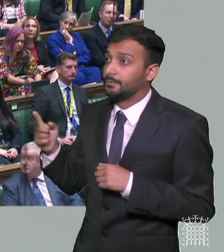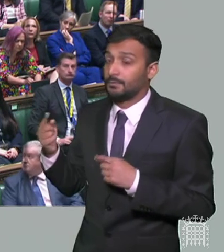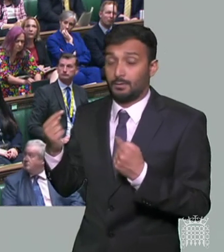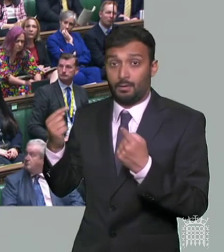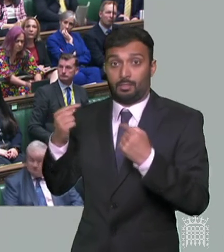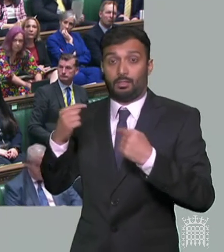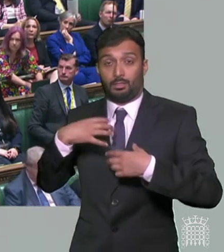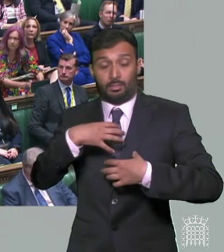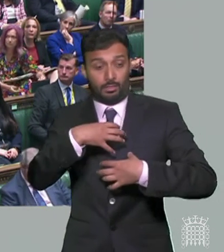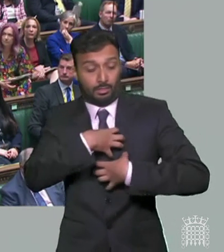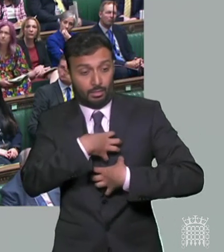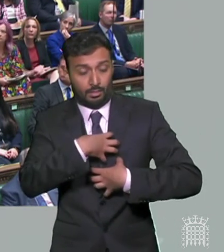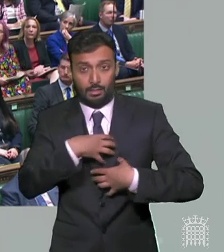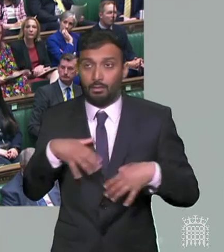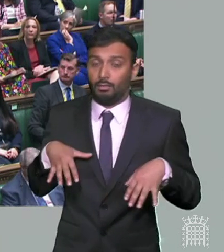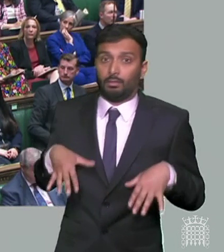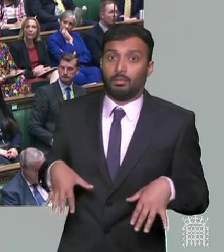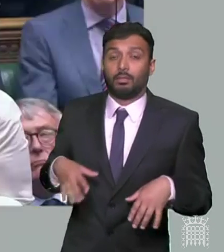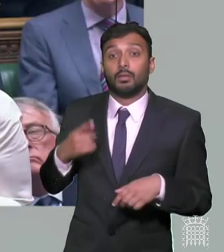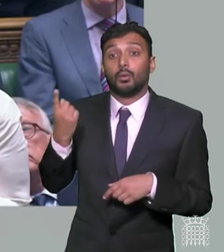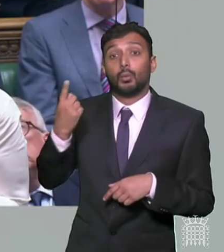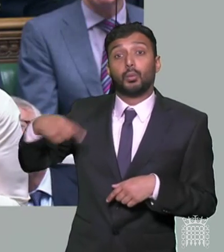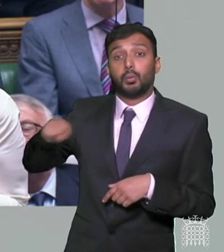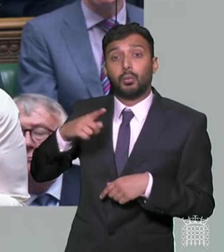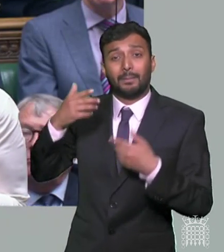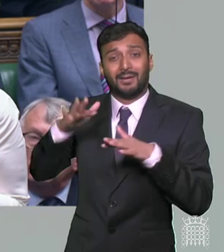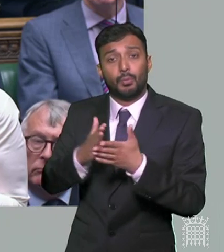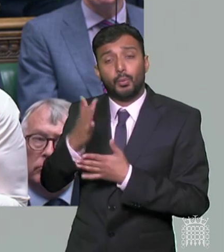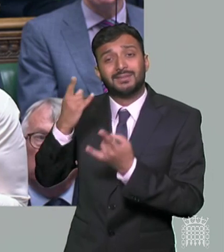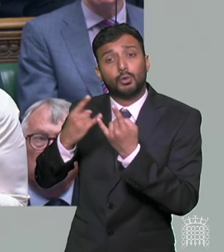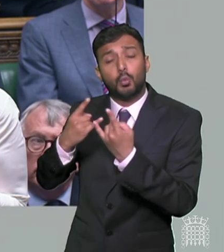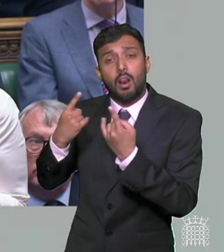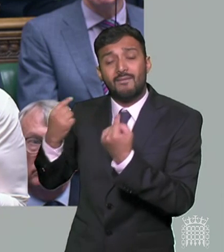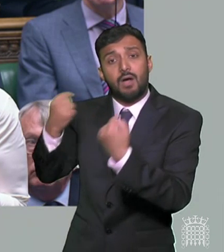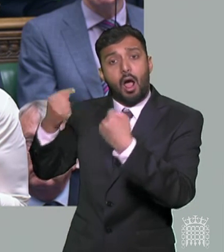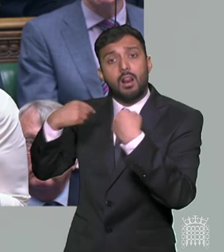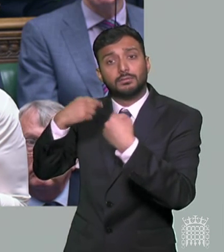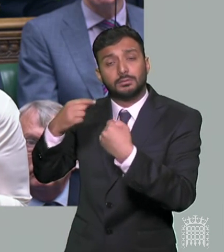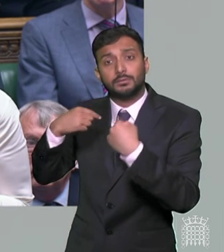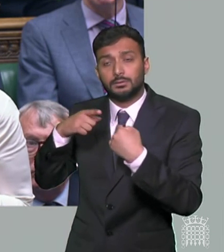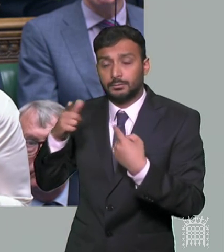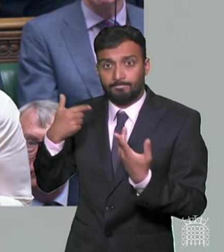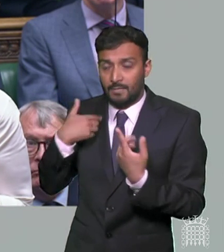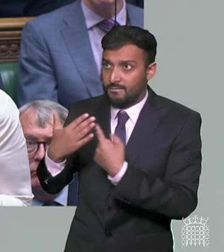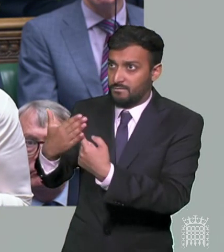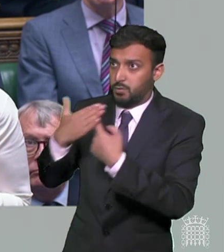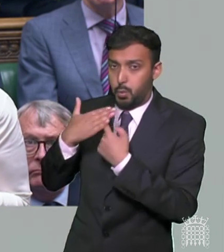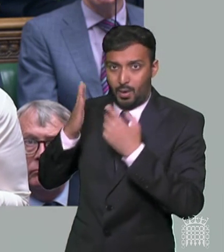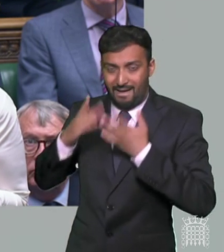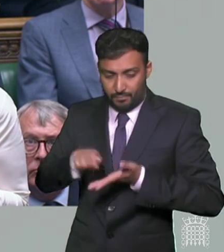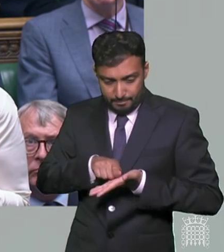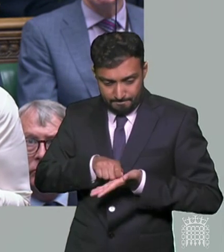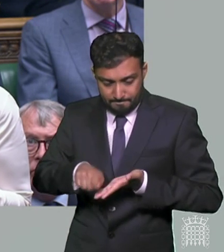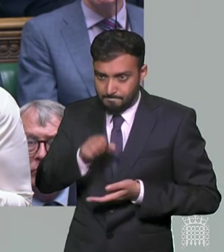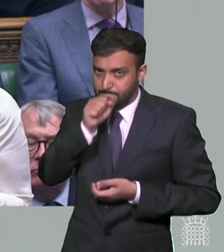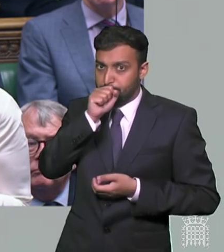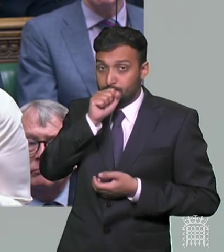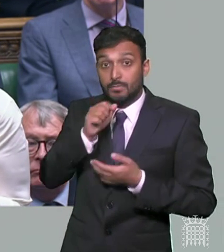That is how survivors of sexual violence told me they felt when they were pressured into signing non-disclosure agreements and gagging clauses by their universities.